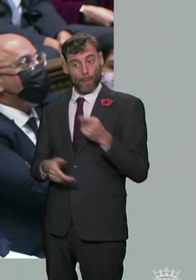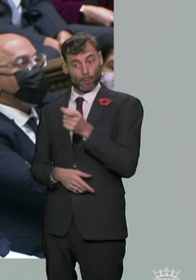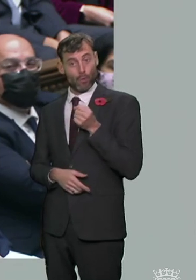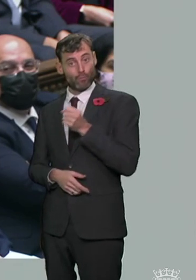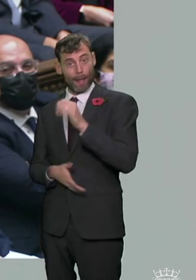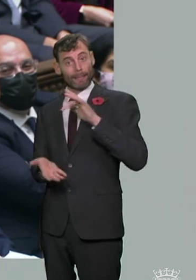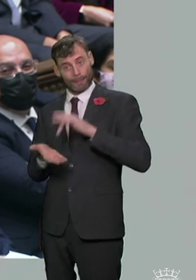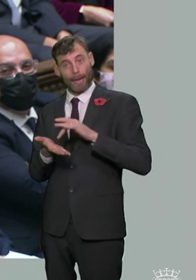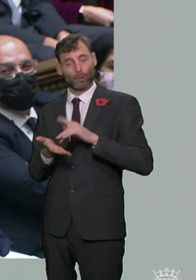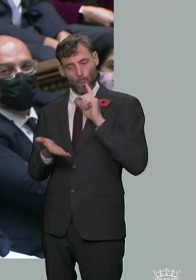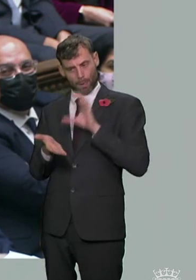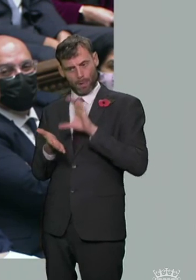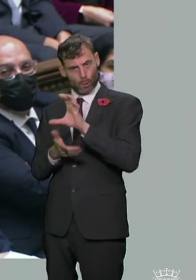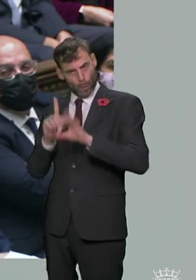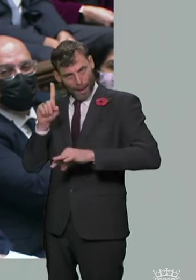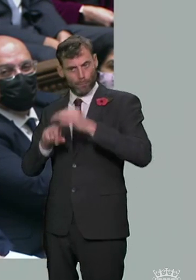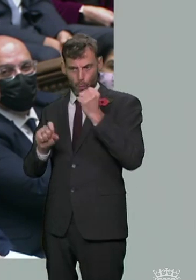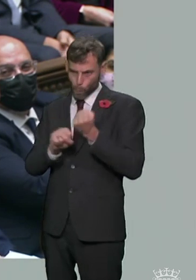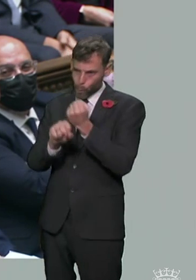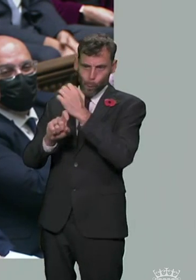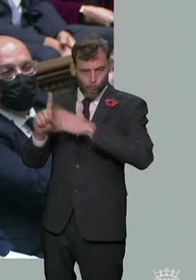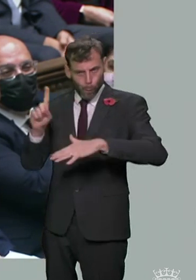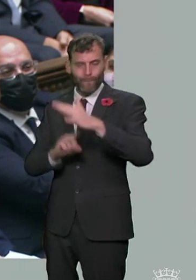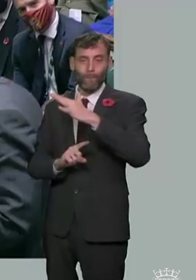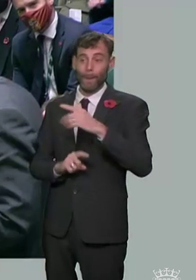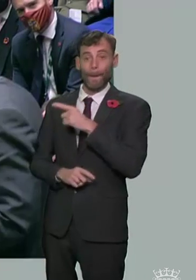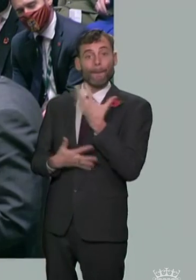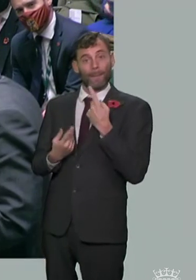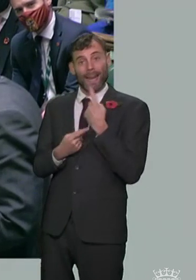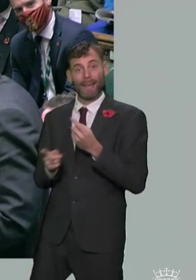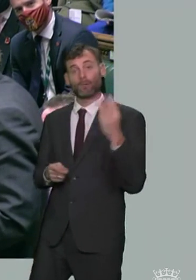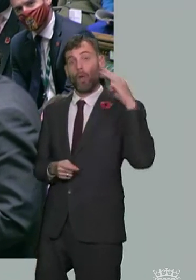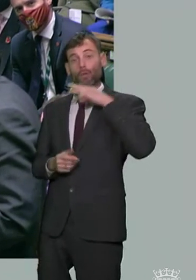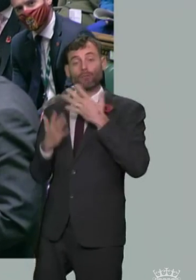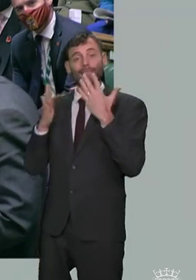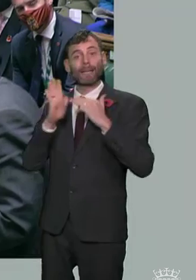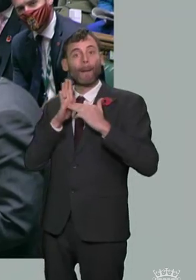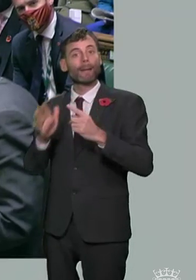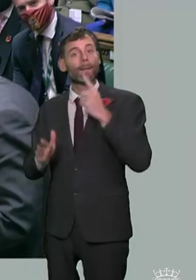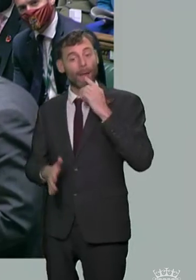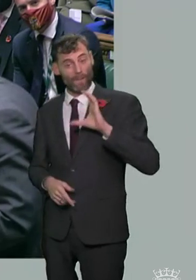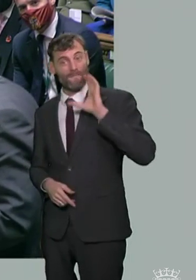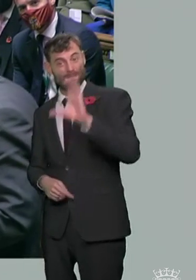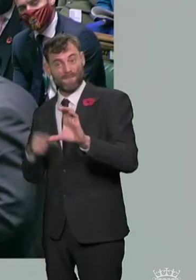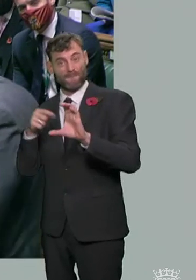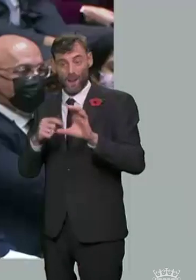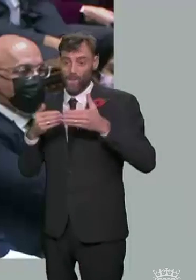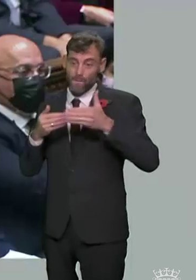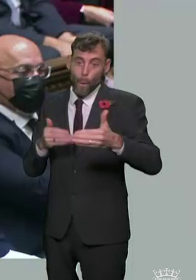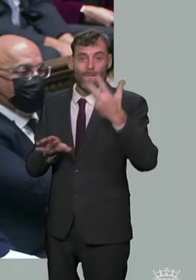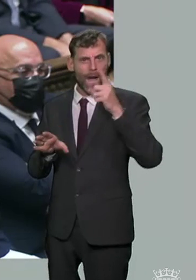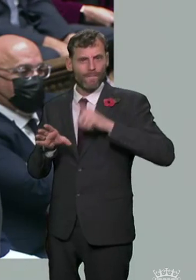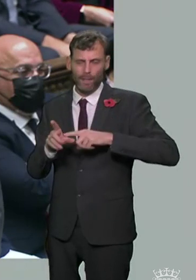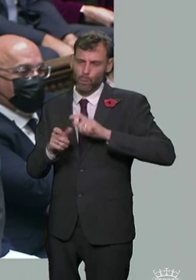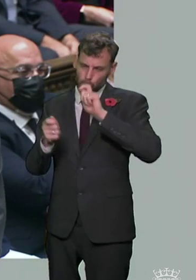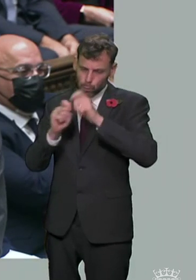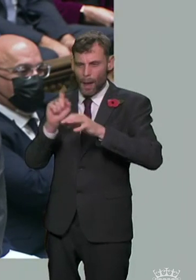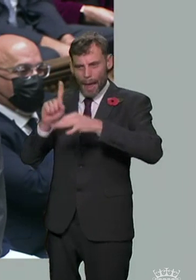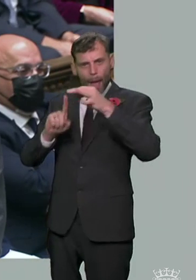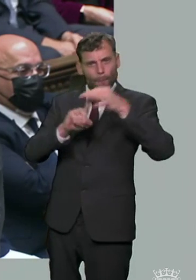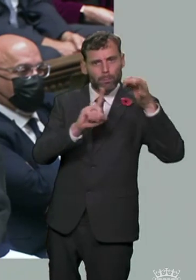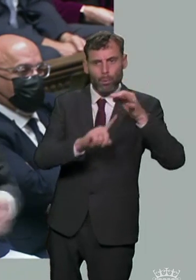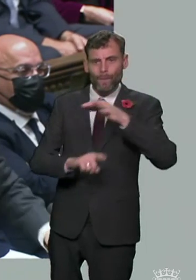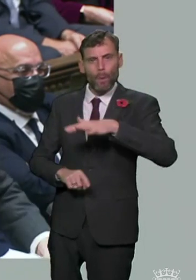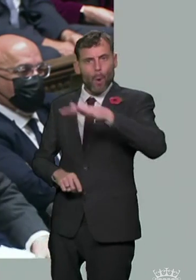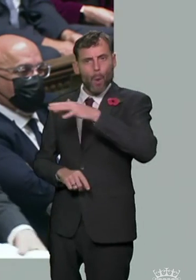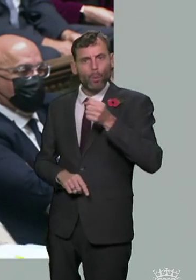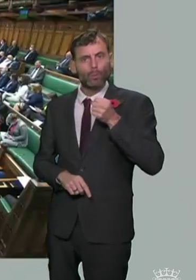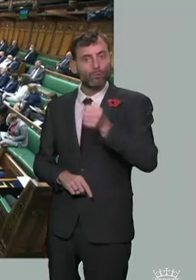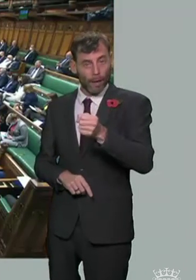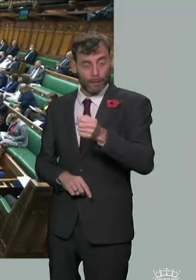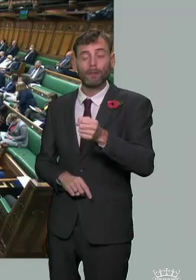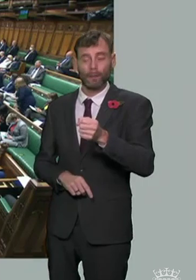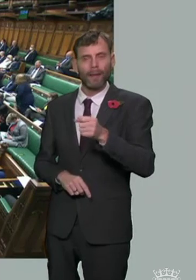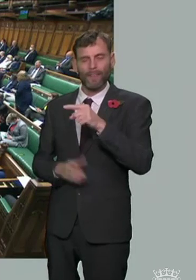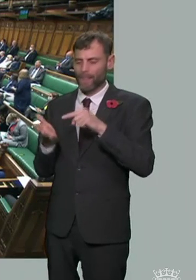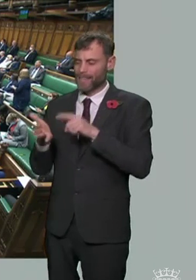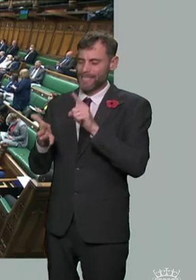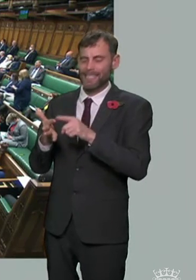There are plans in place and my right honourable Friend the Chancellor announced £310 million of funding over the next five years to transform local transport networks in the Tees Valley.